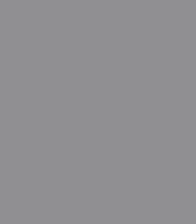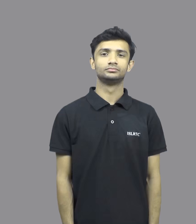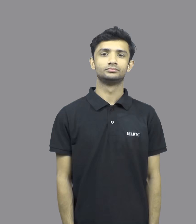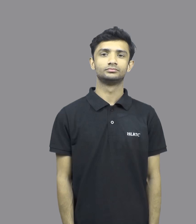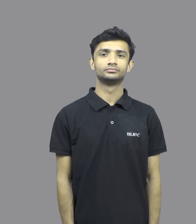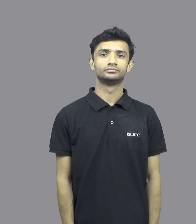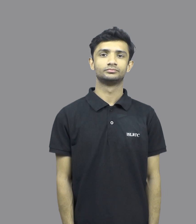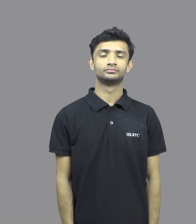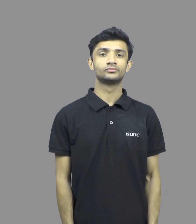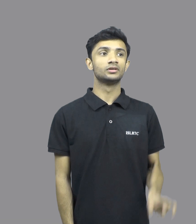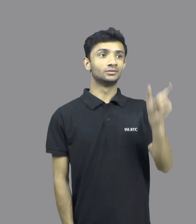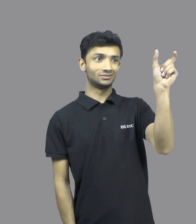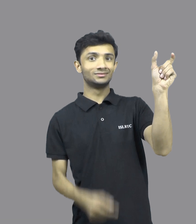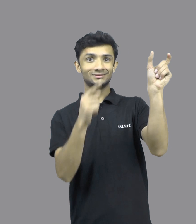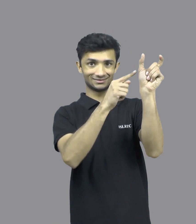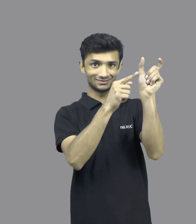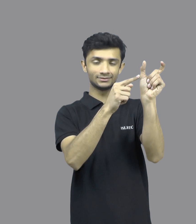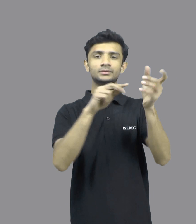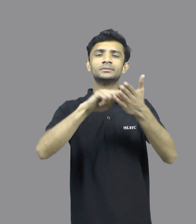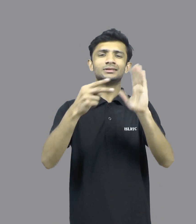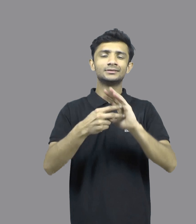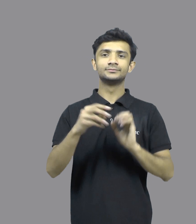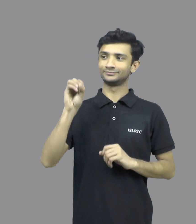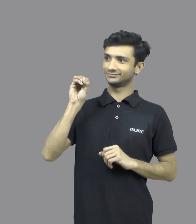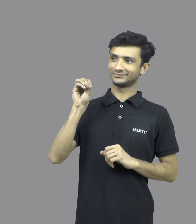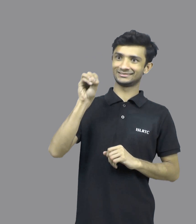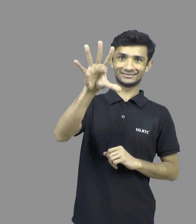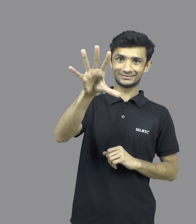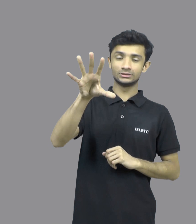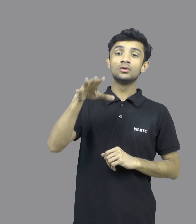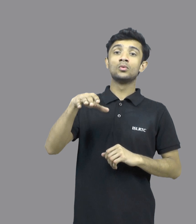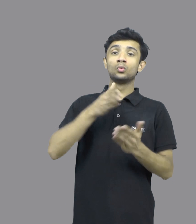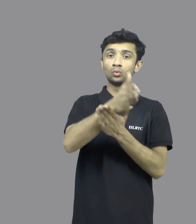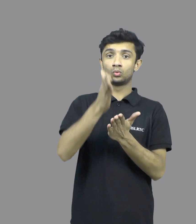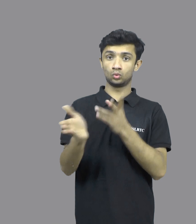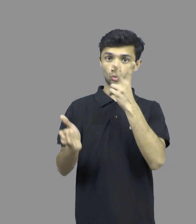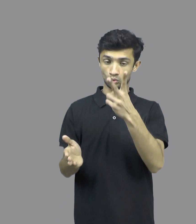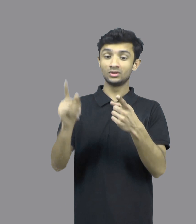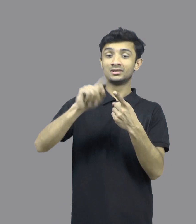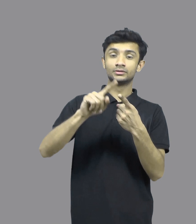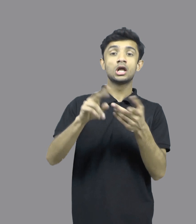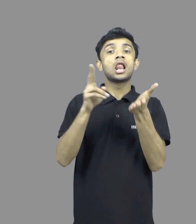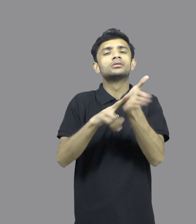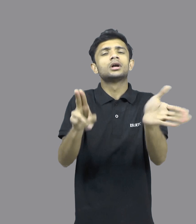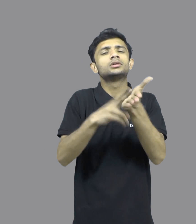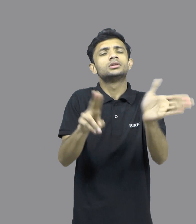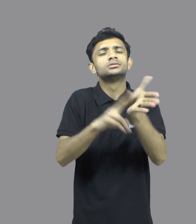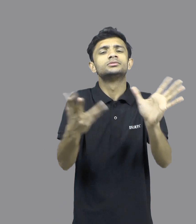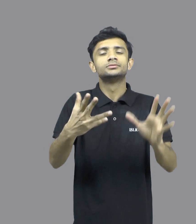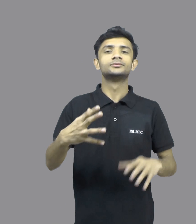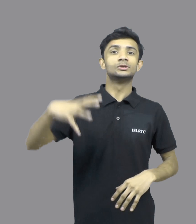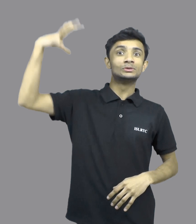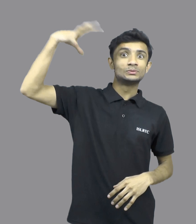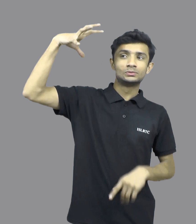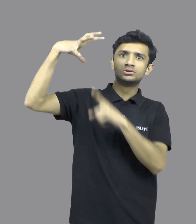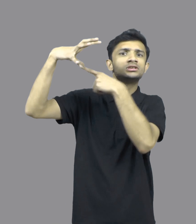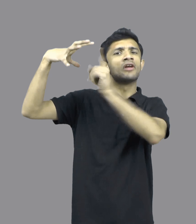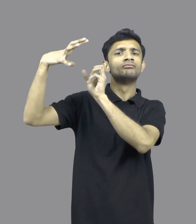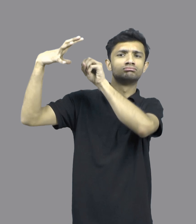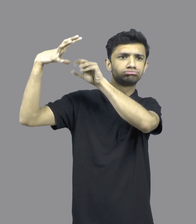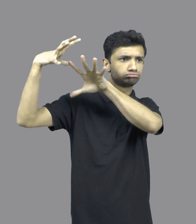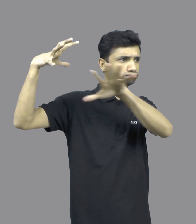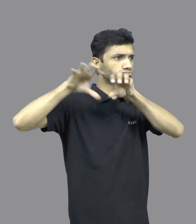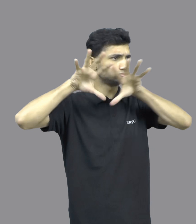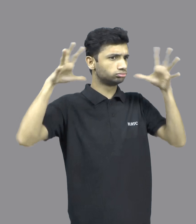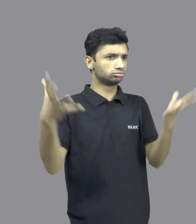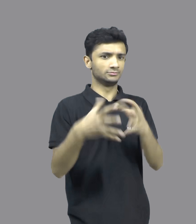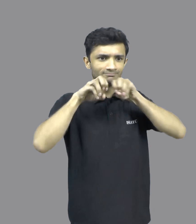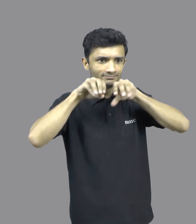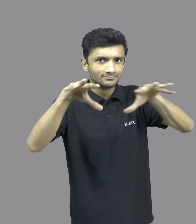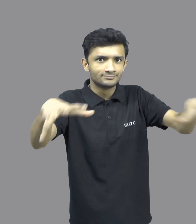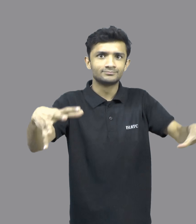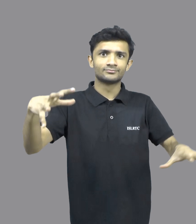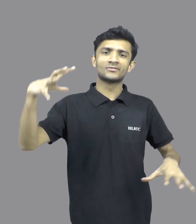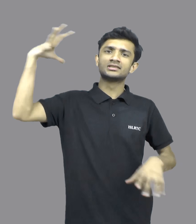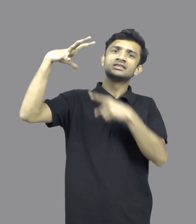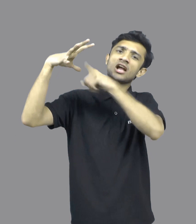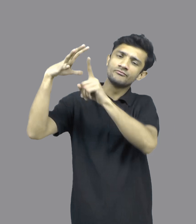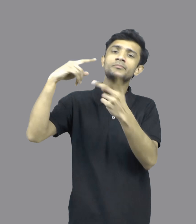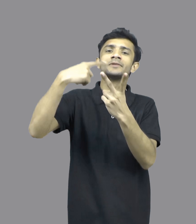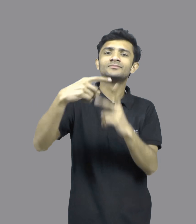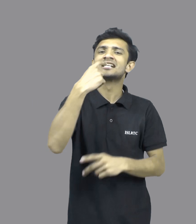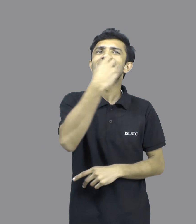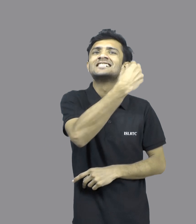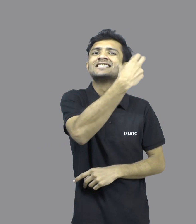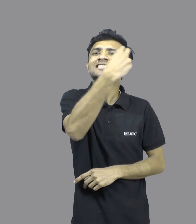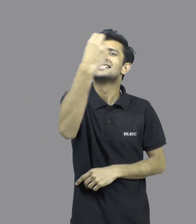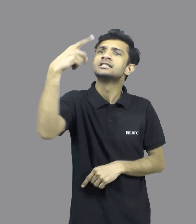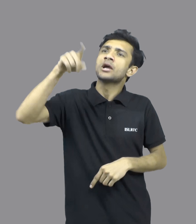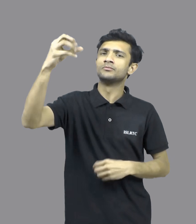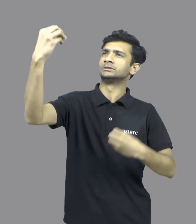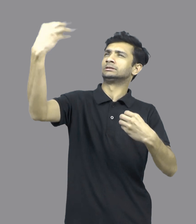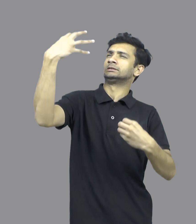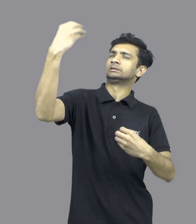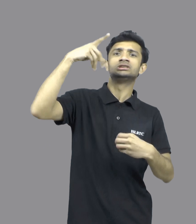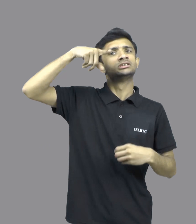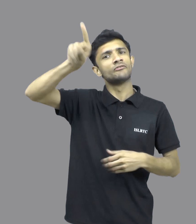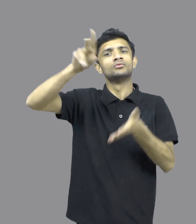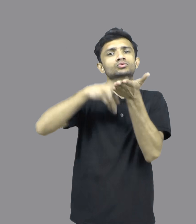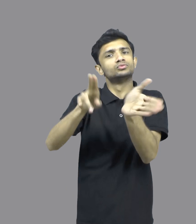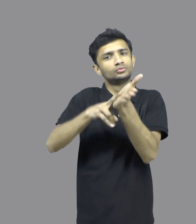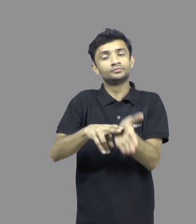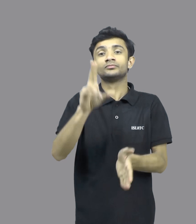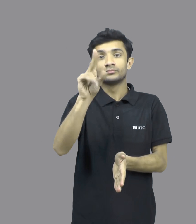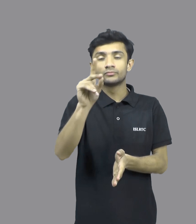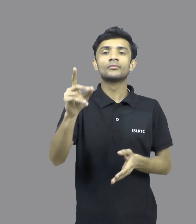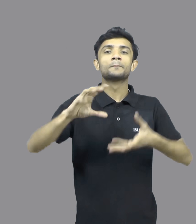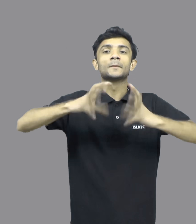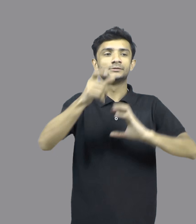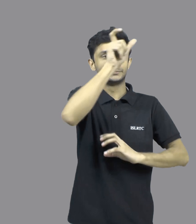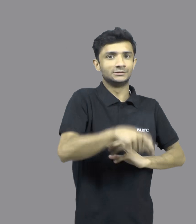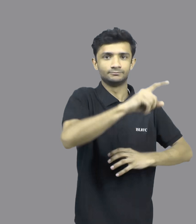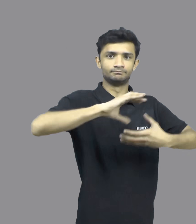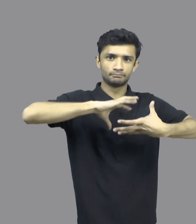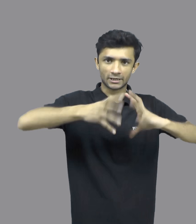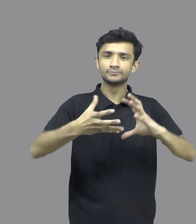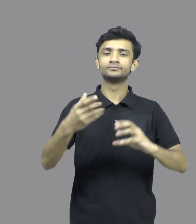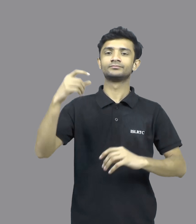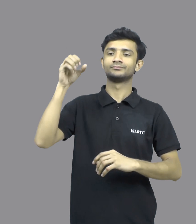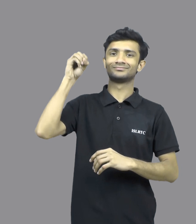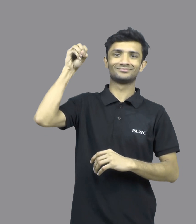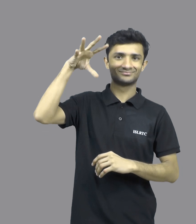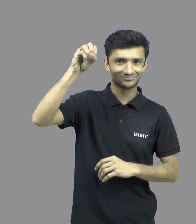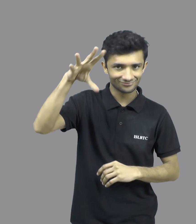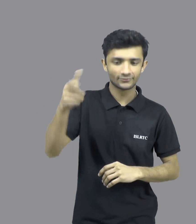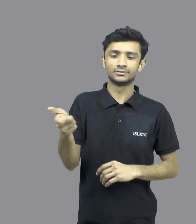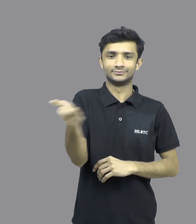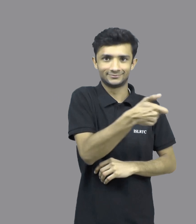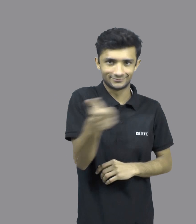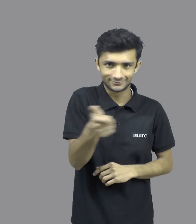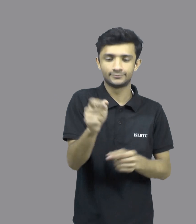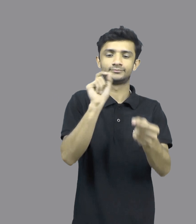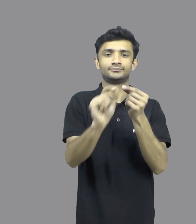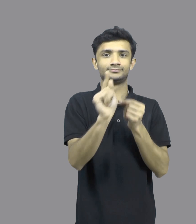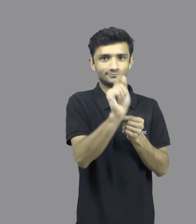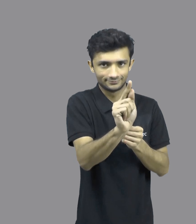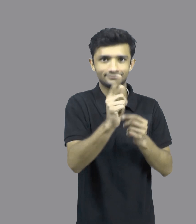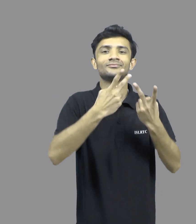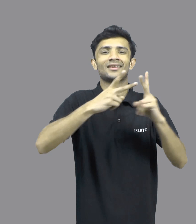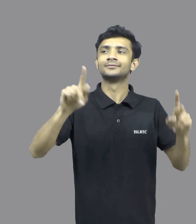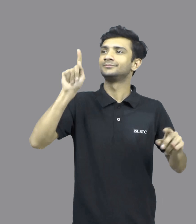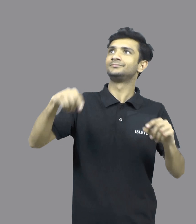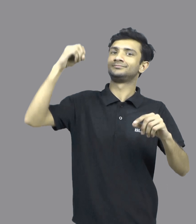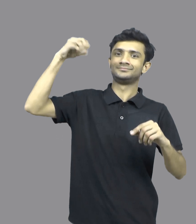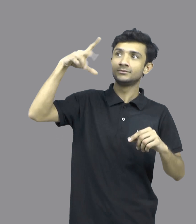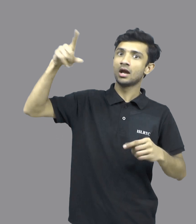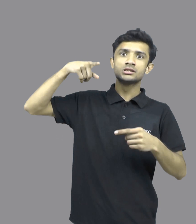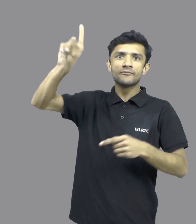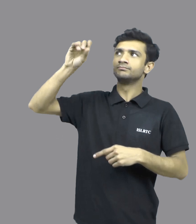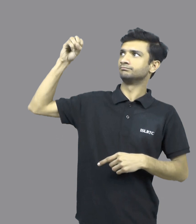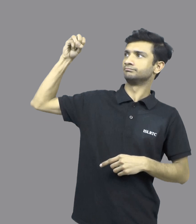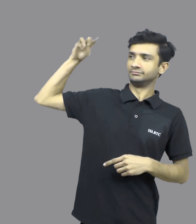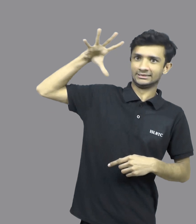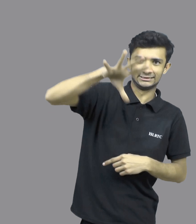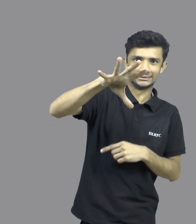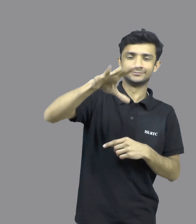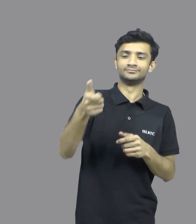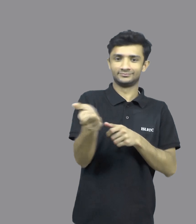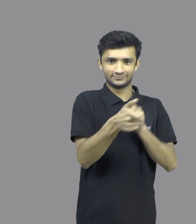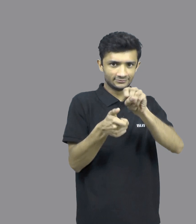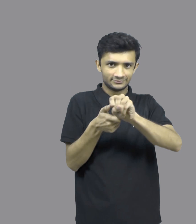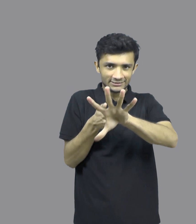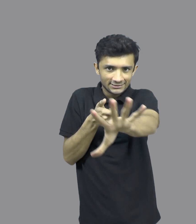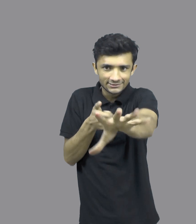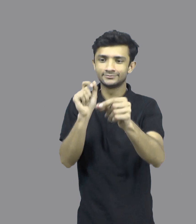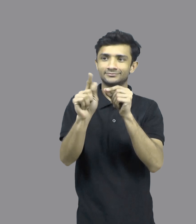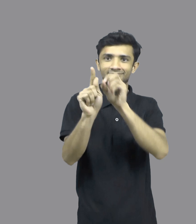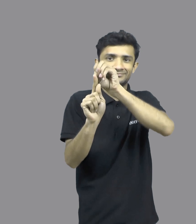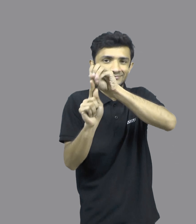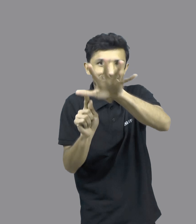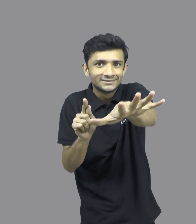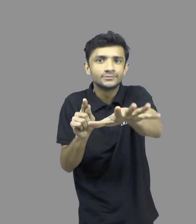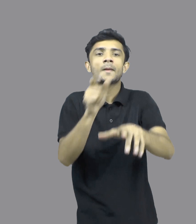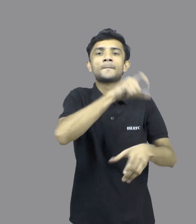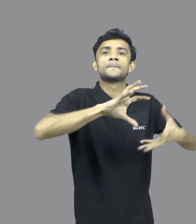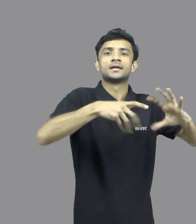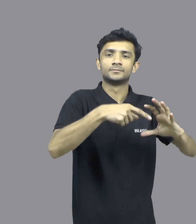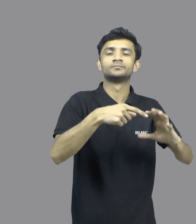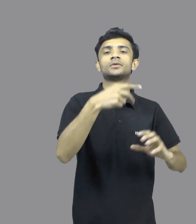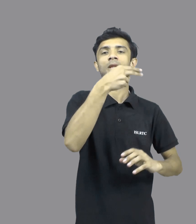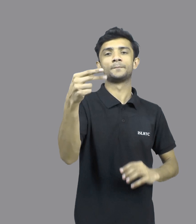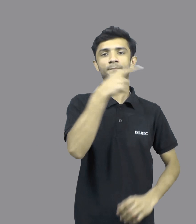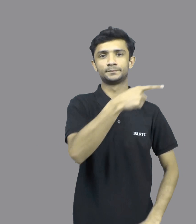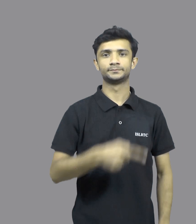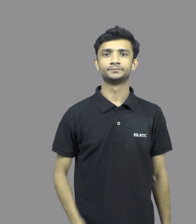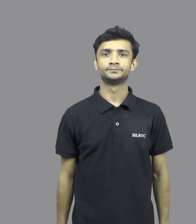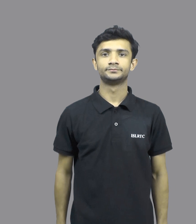Luminous